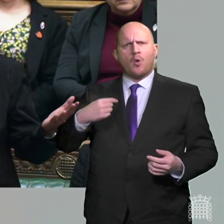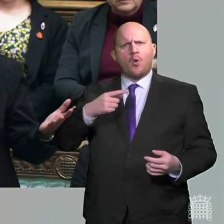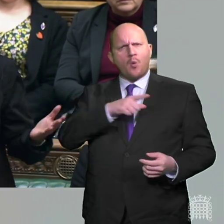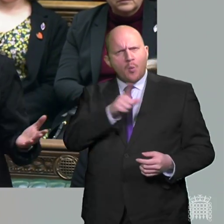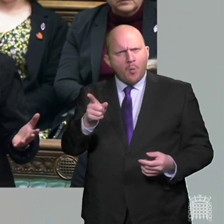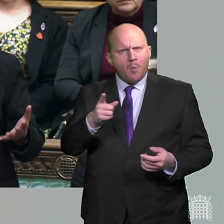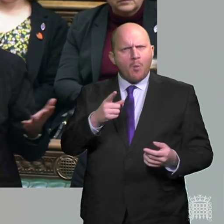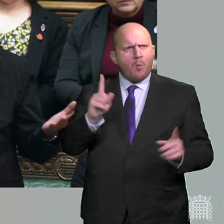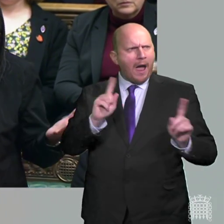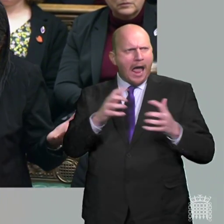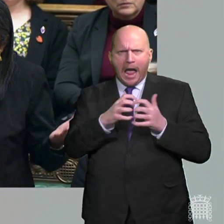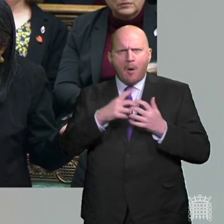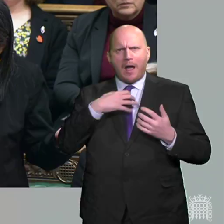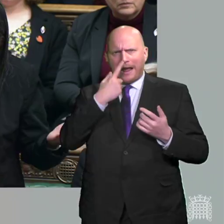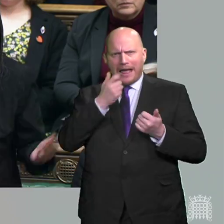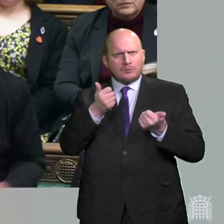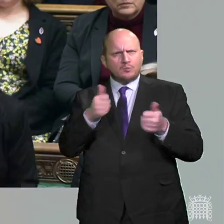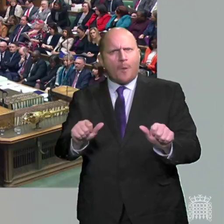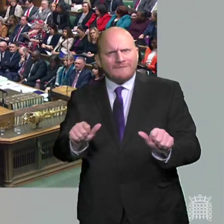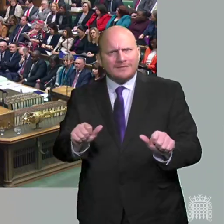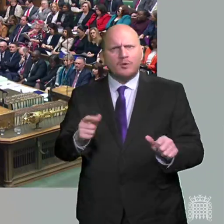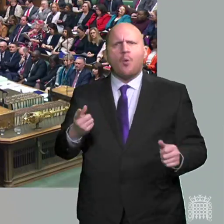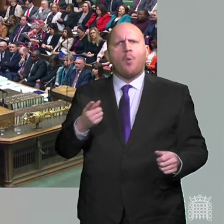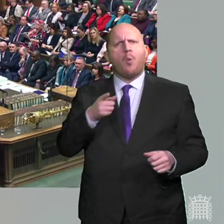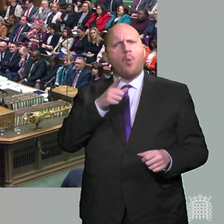Or is there a lack of political will to upset the apple cart?